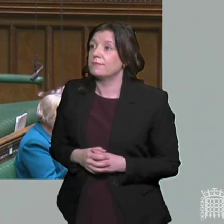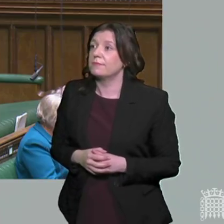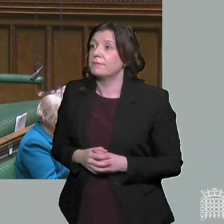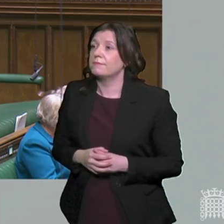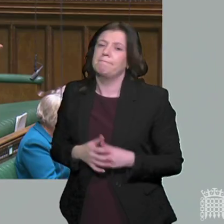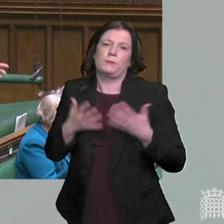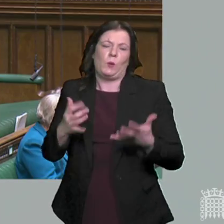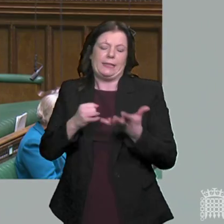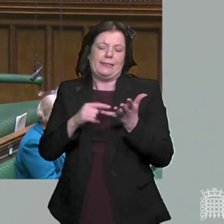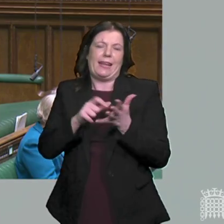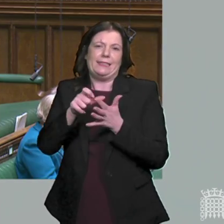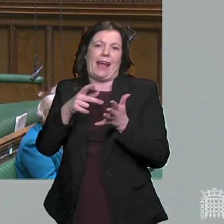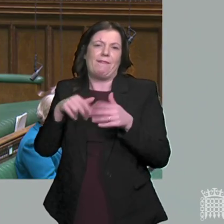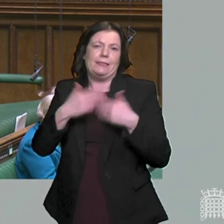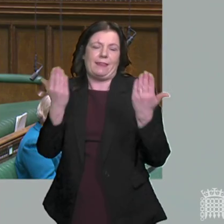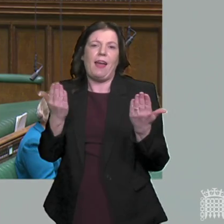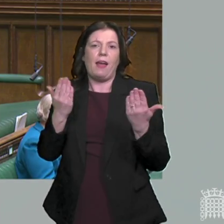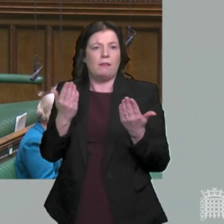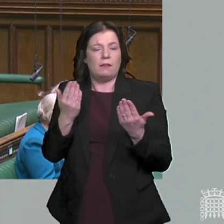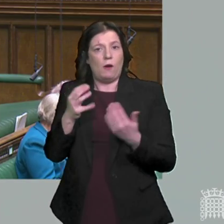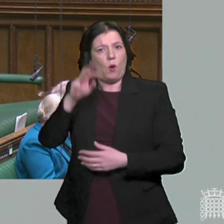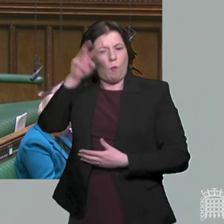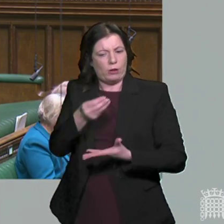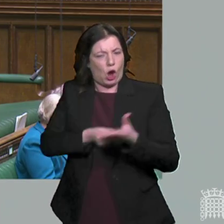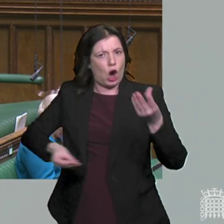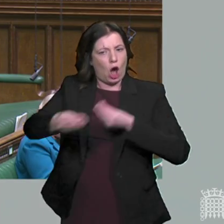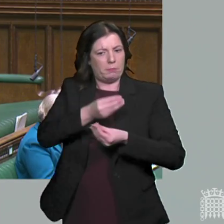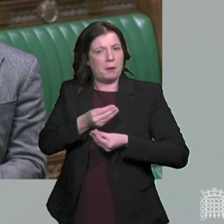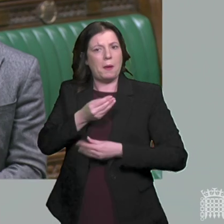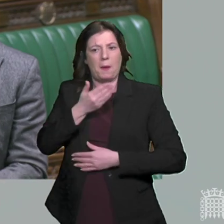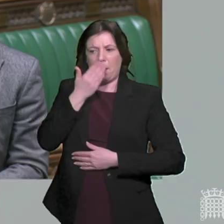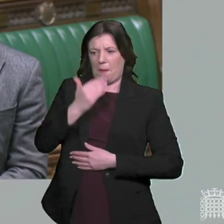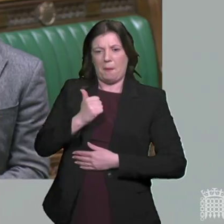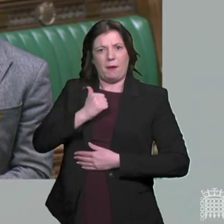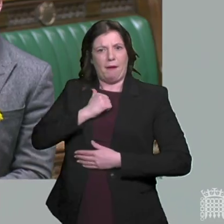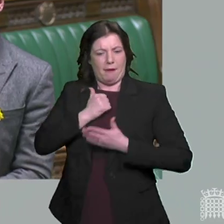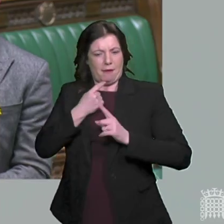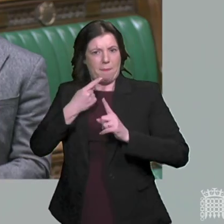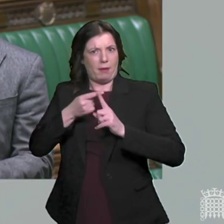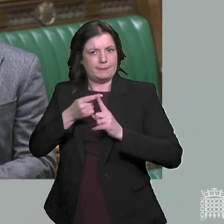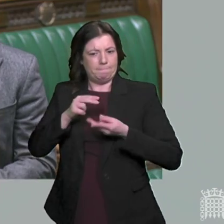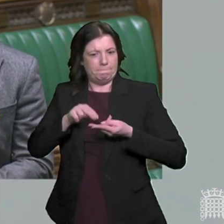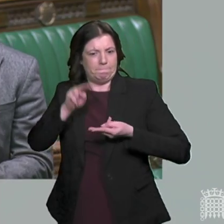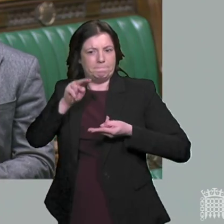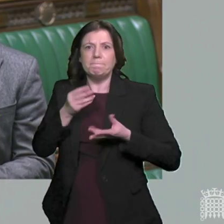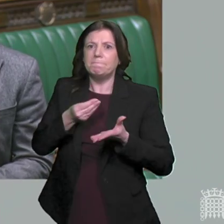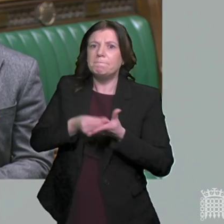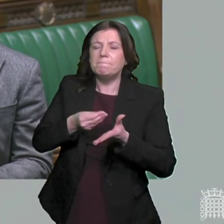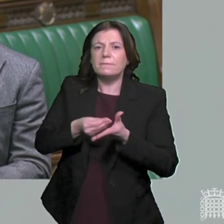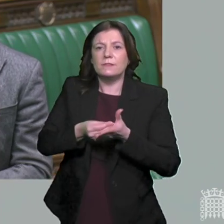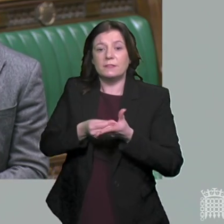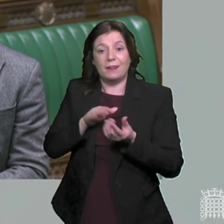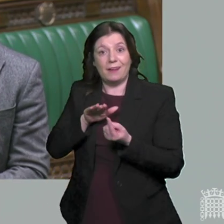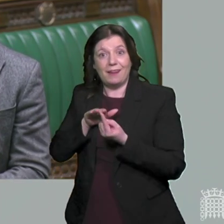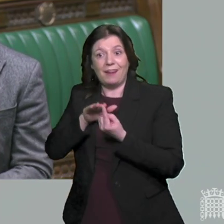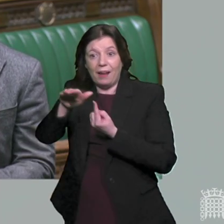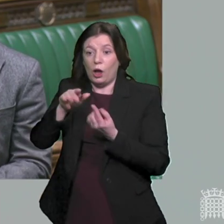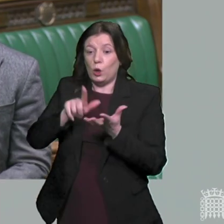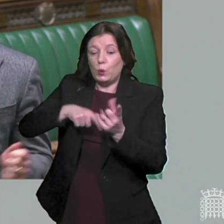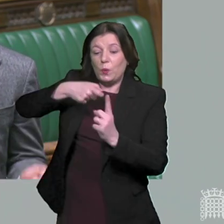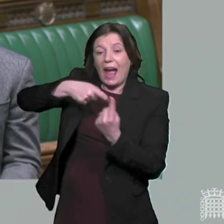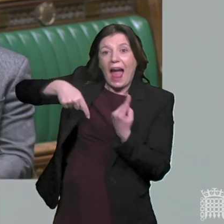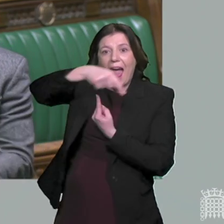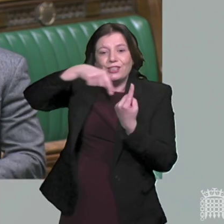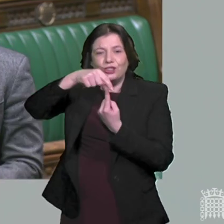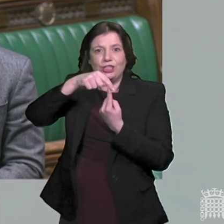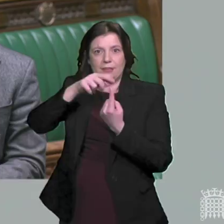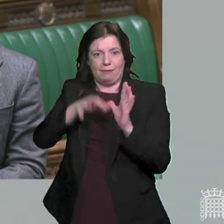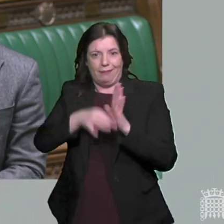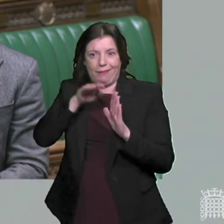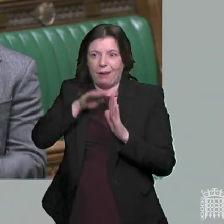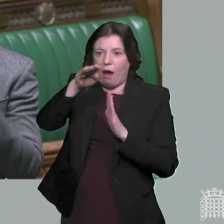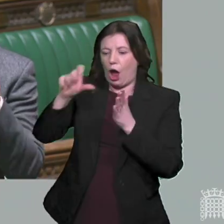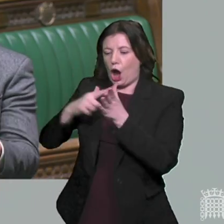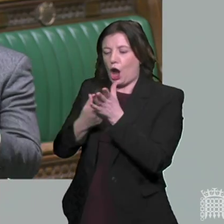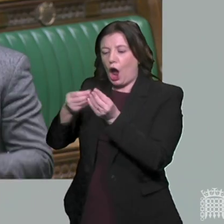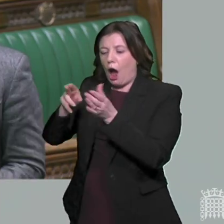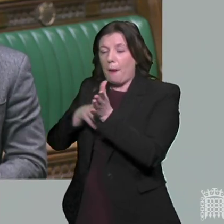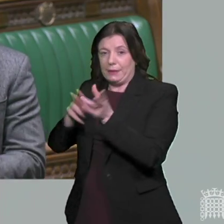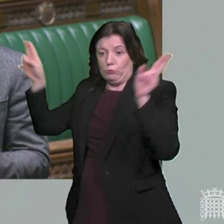On this St David’s Day there are many reasons to be positive about the Welsh economy, not least the role that Wales will play in delivering greater energy security for the UK and helping move us to net zero.